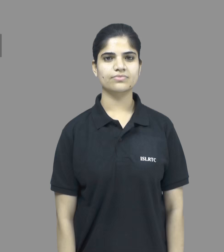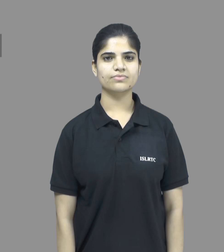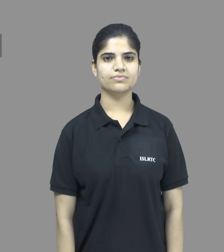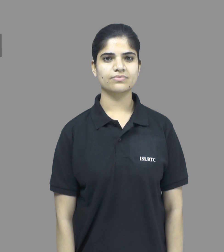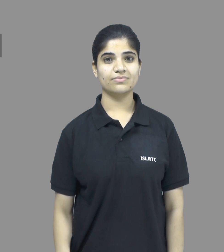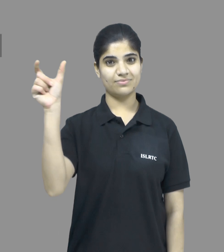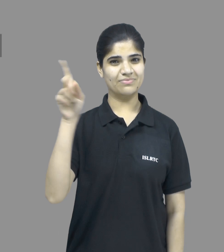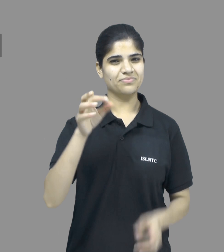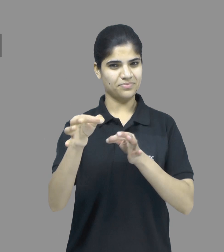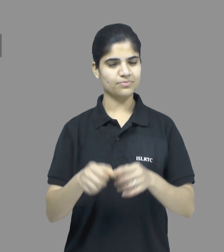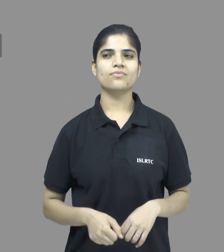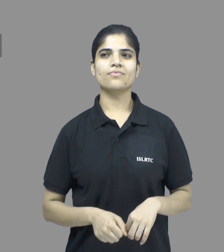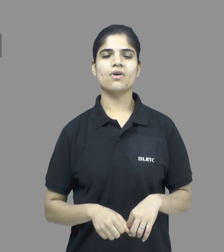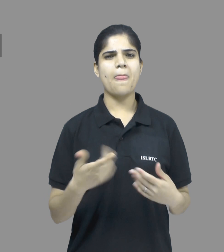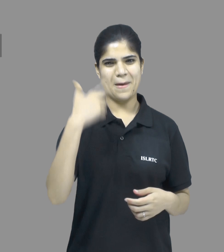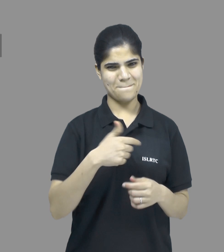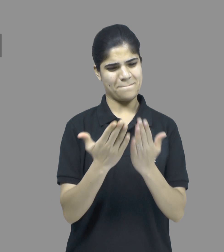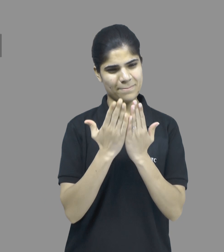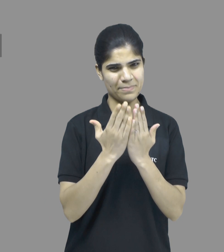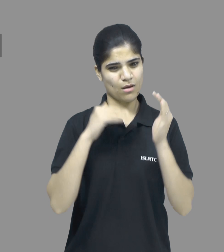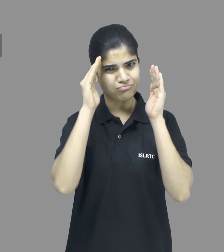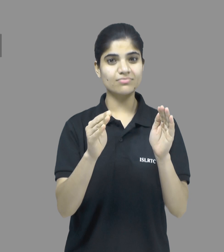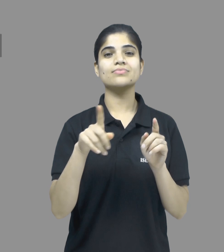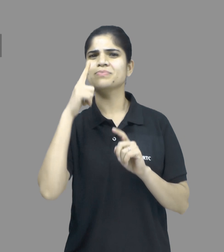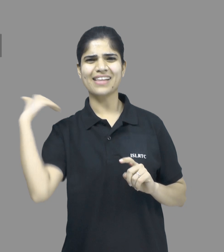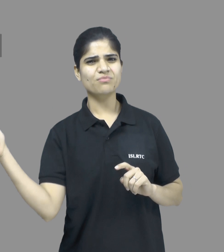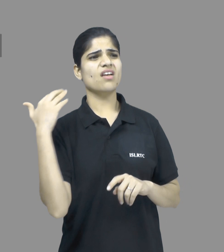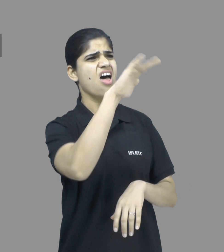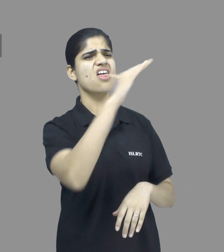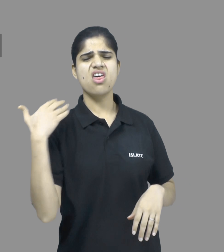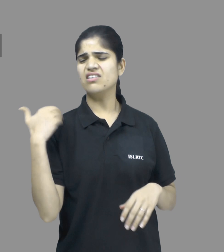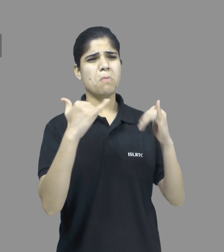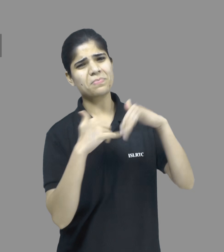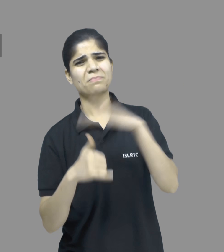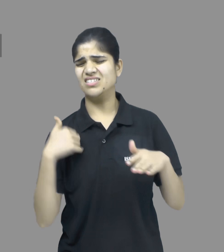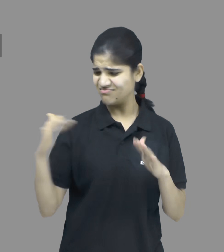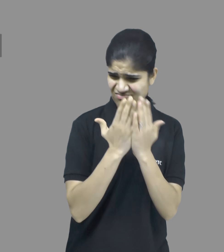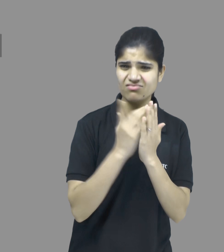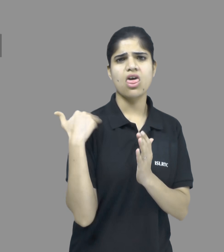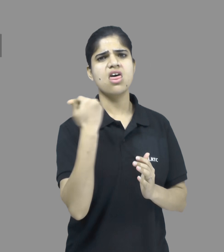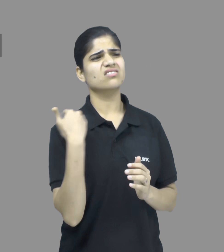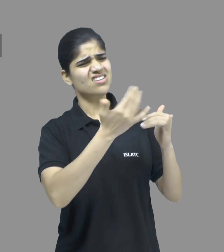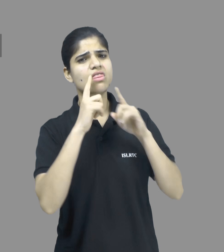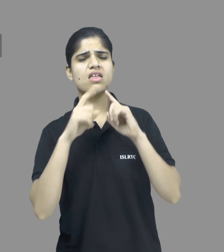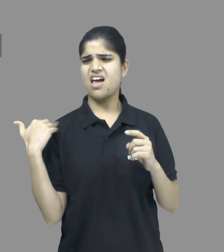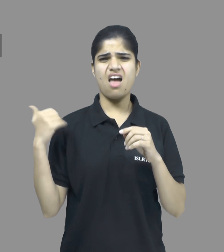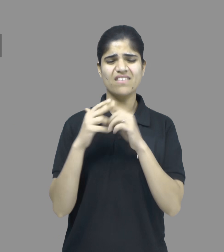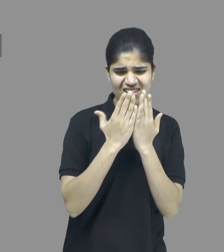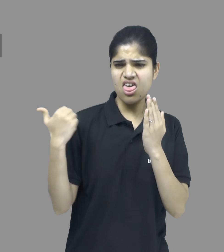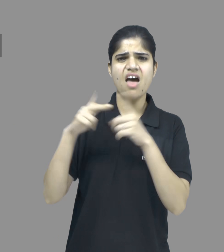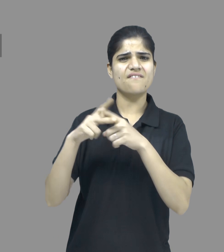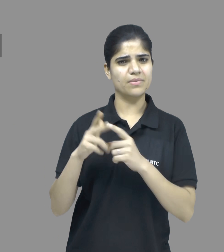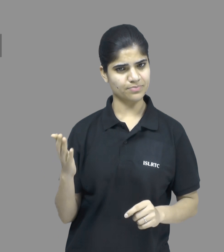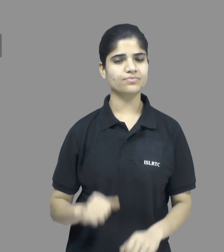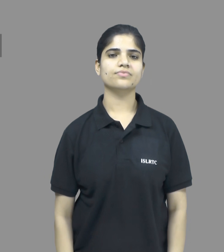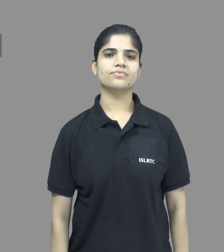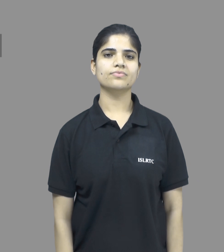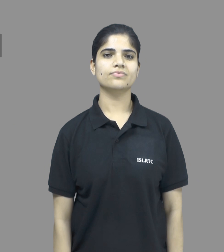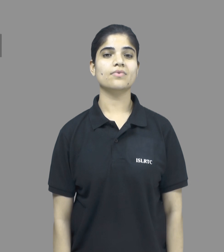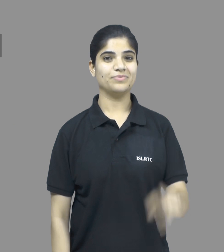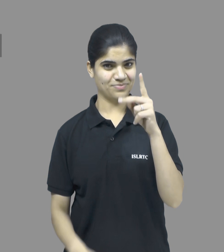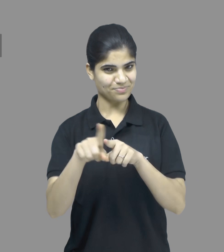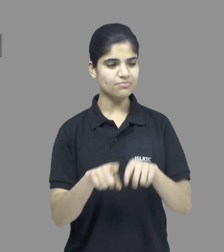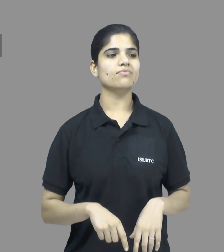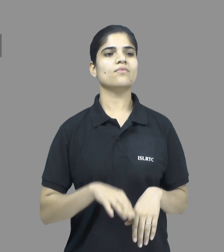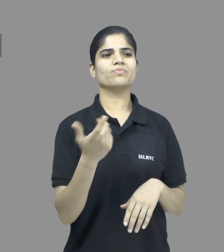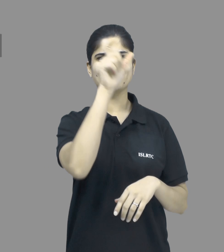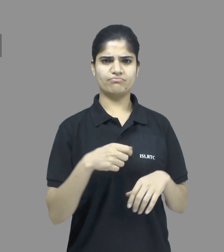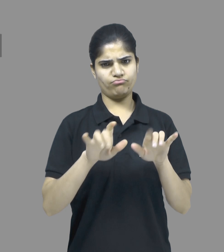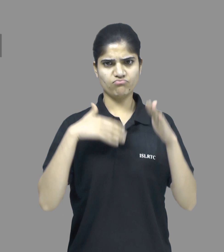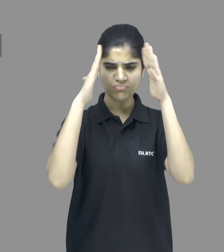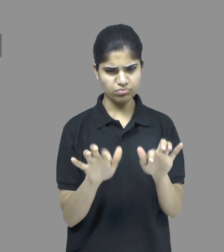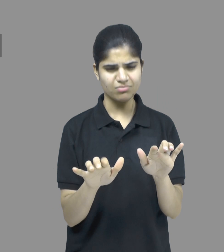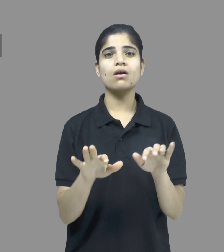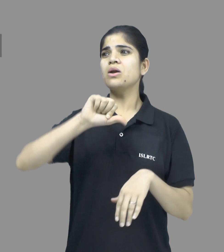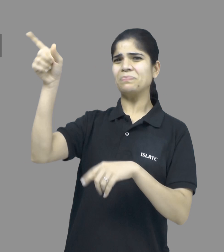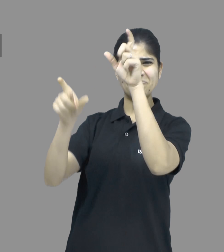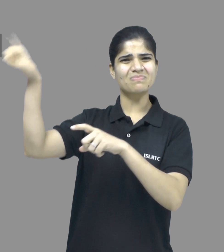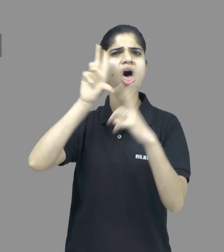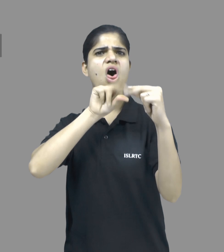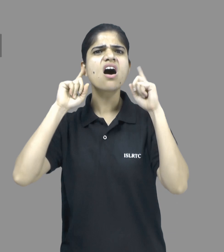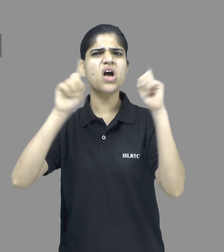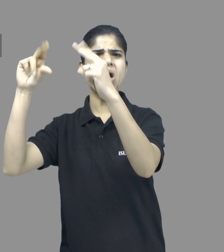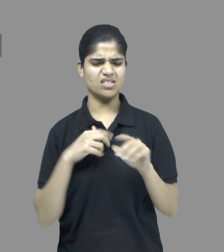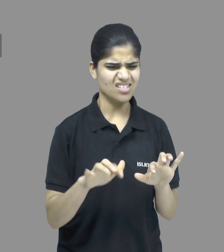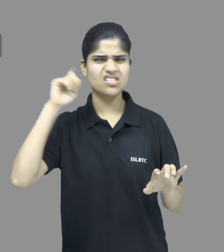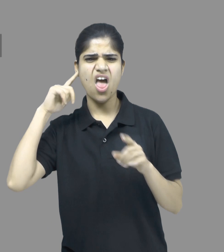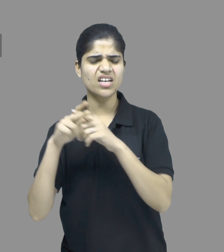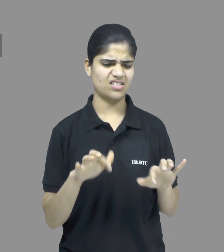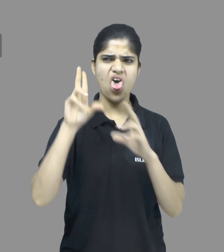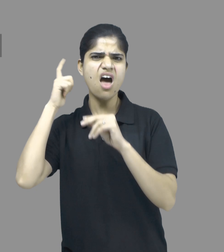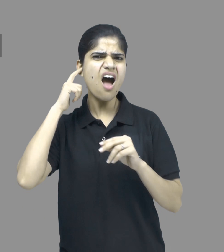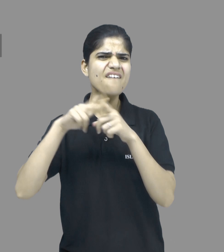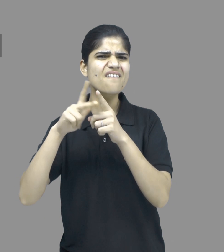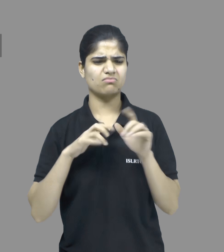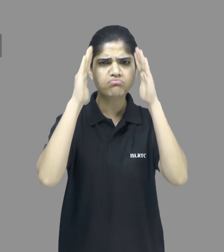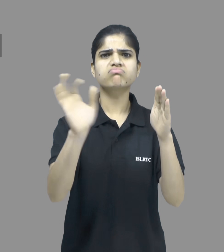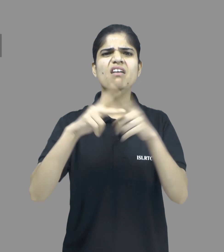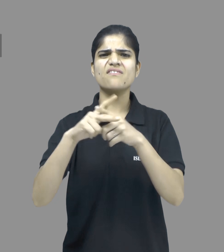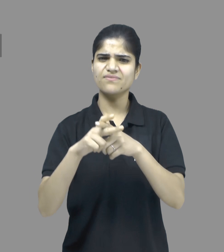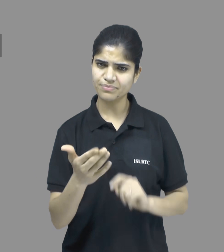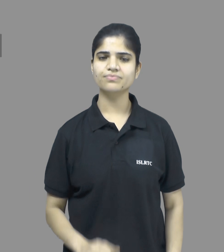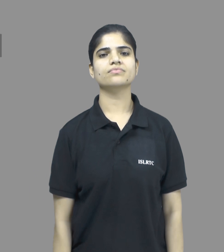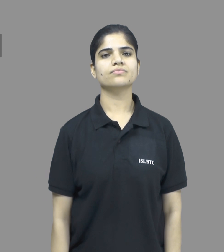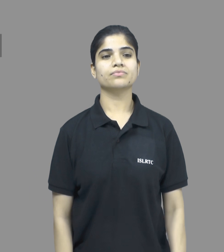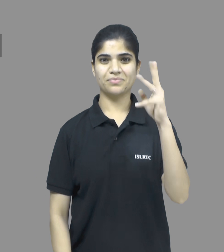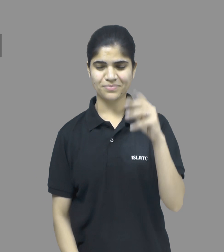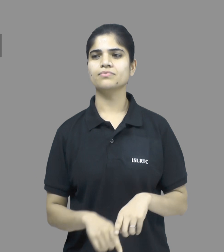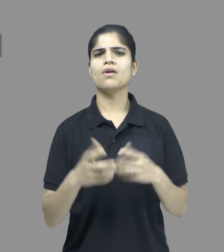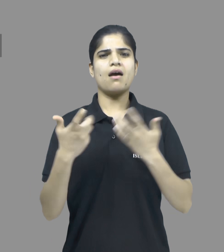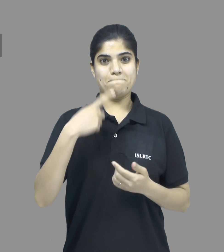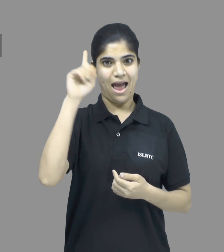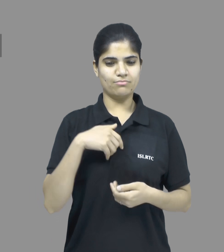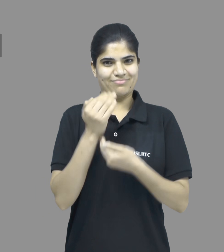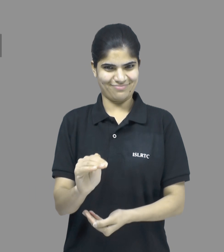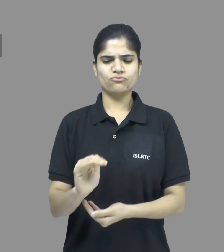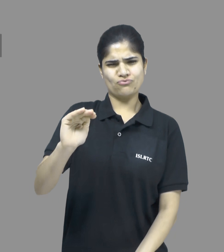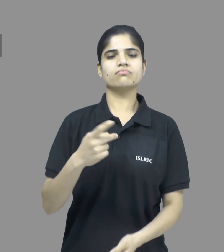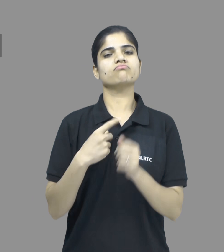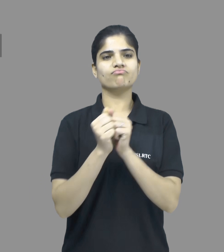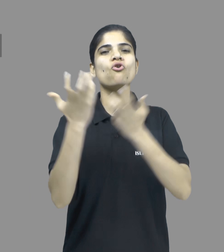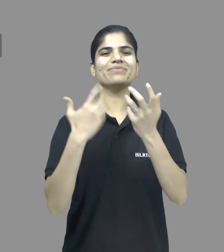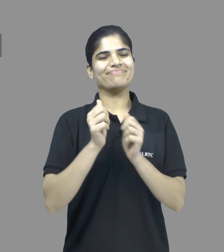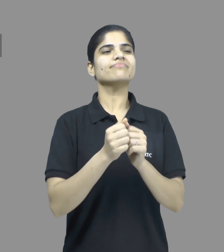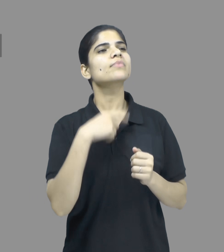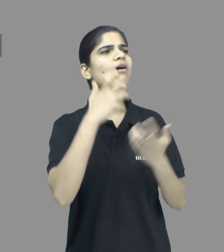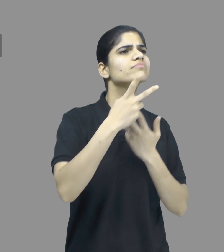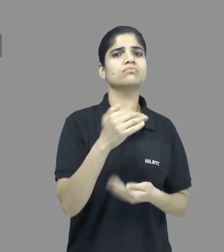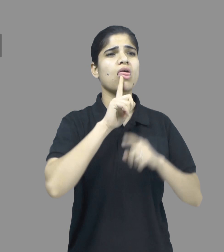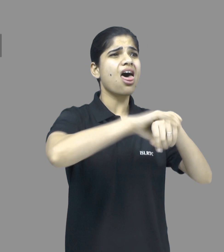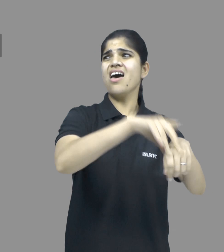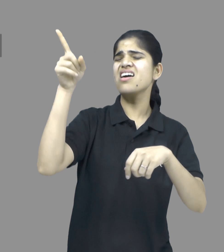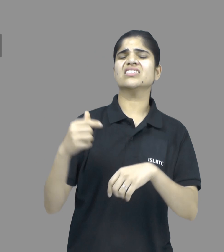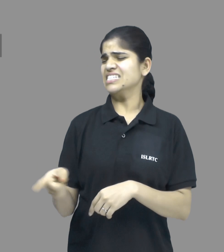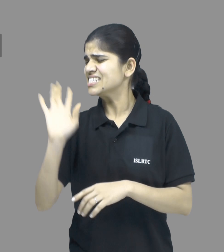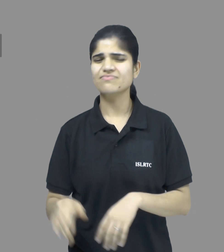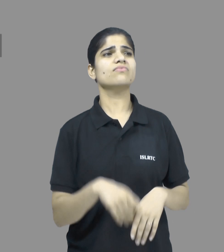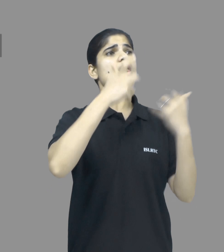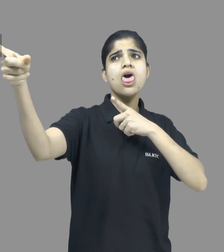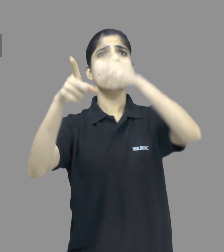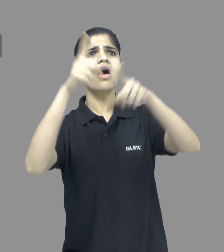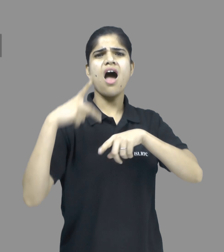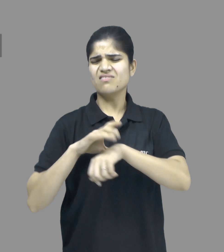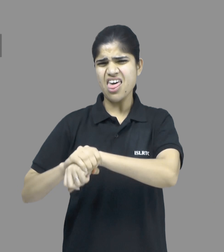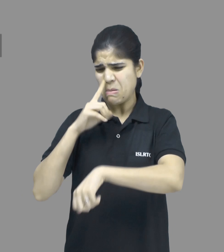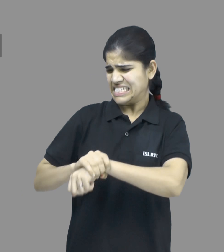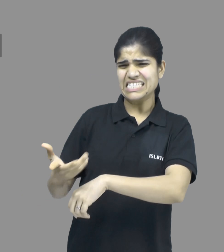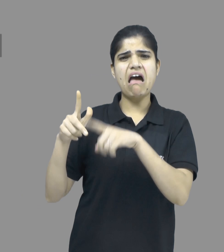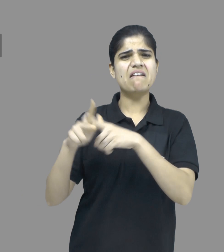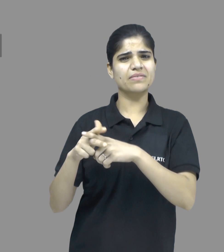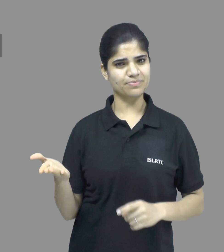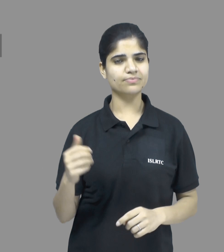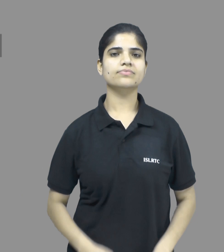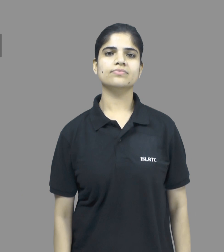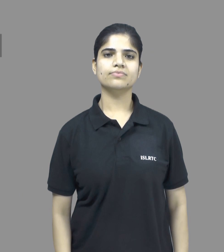Irritate